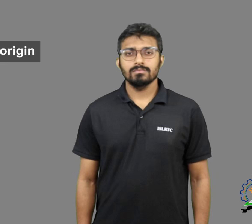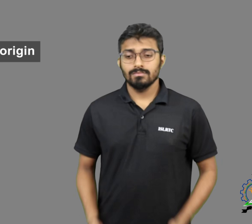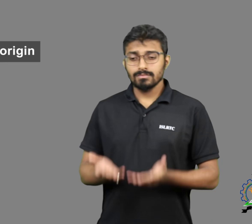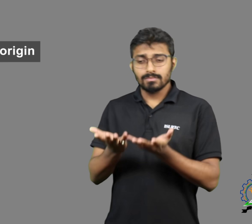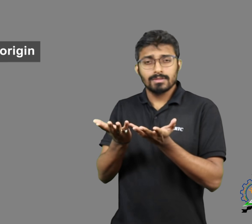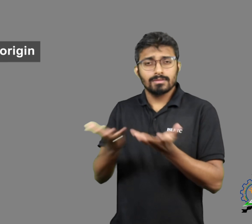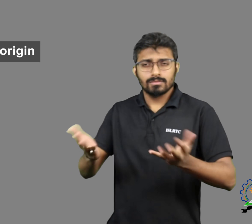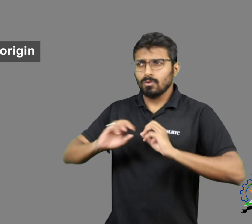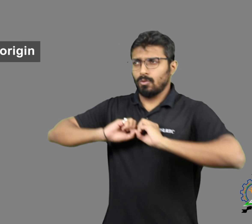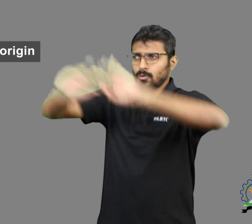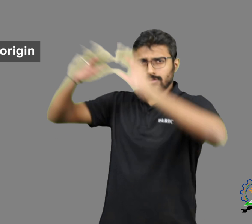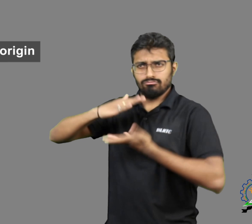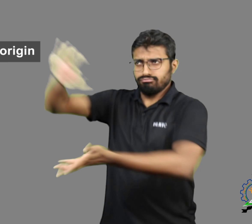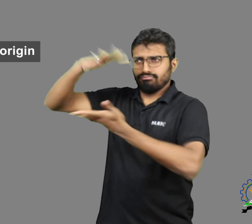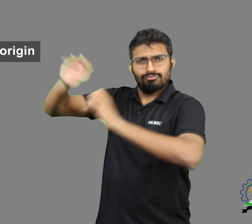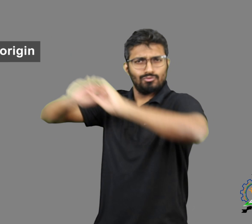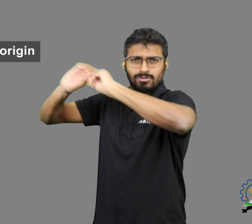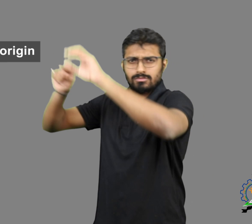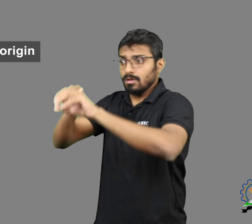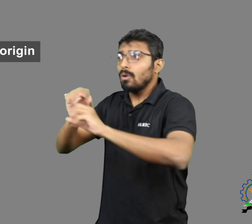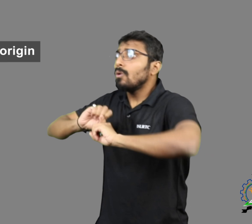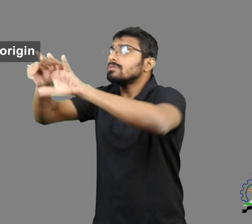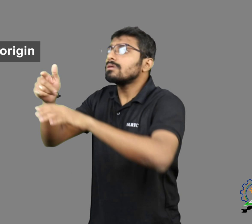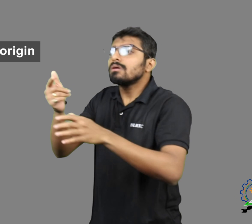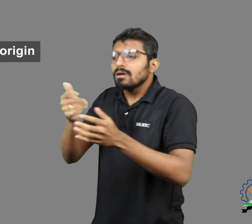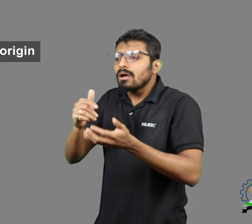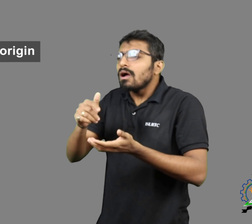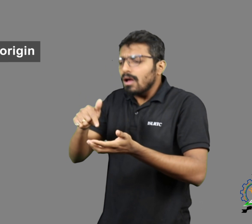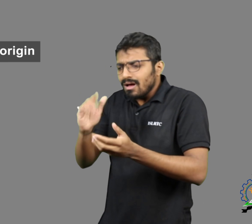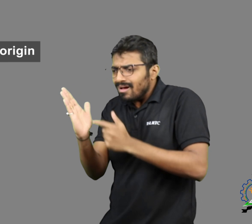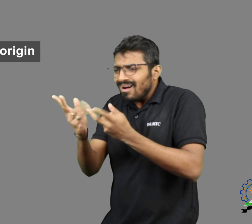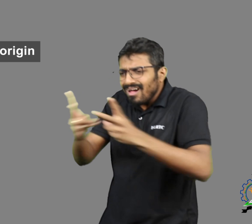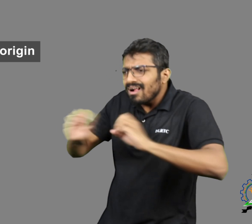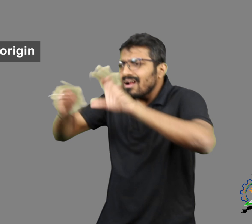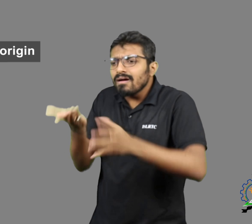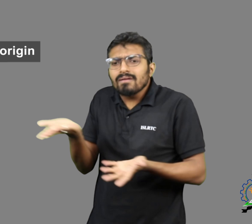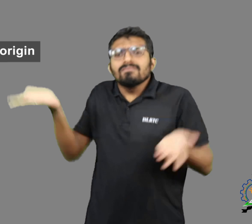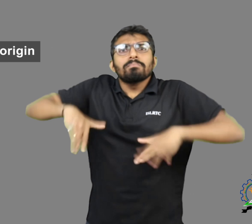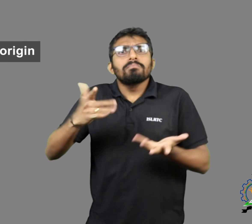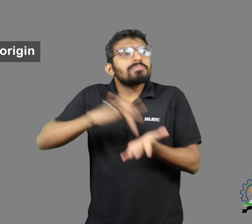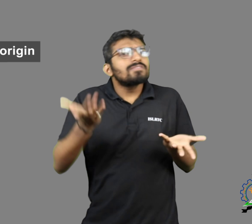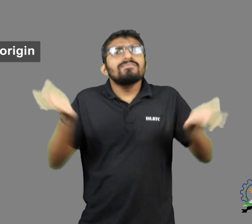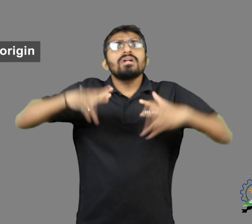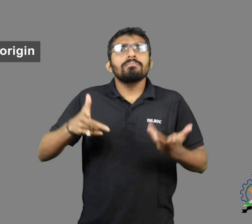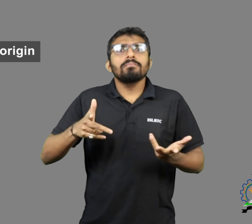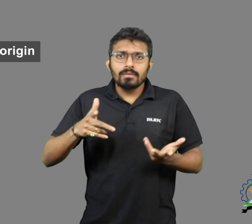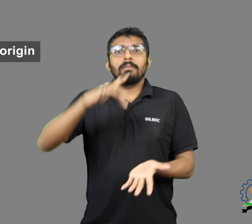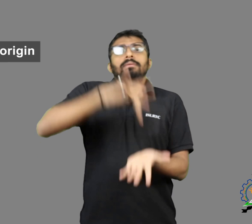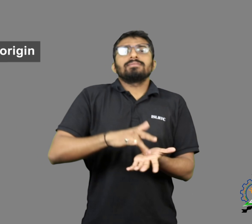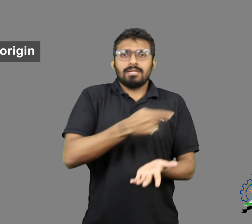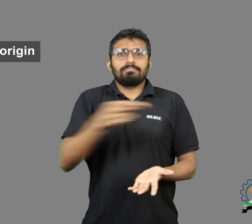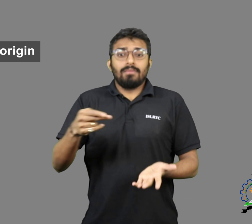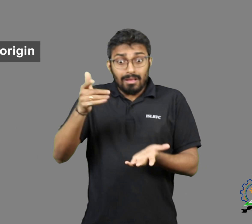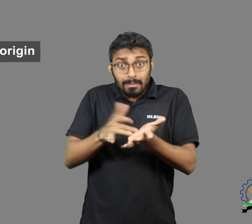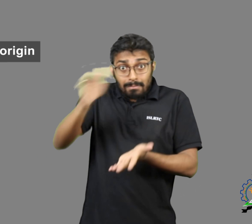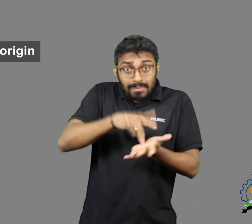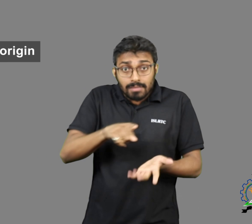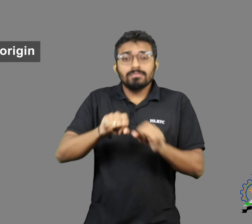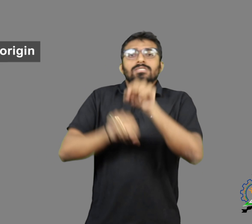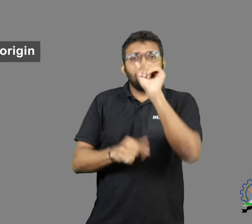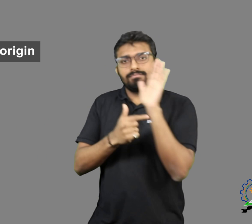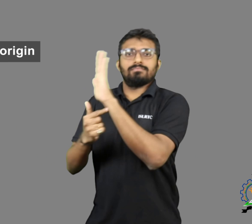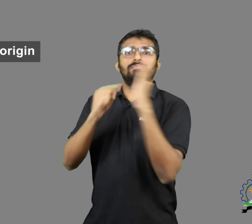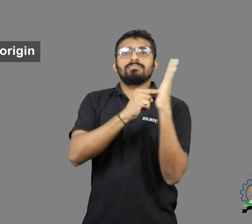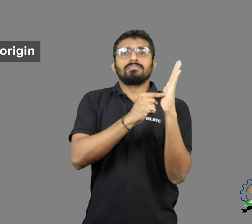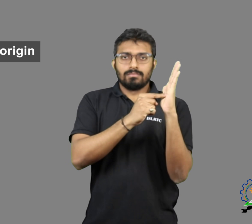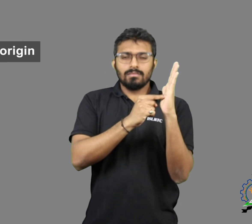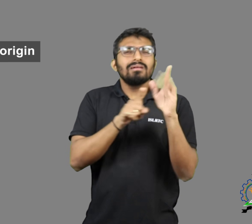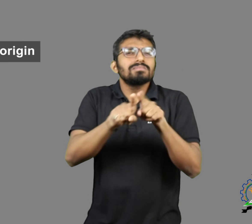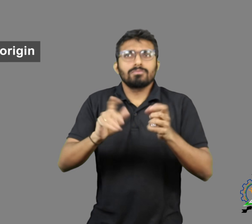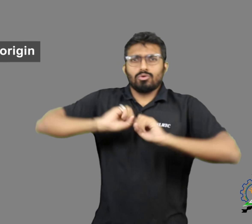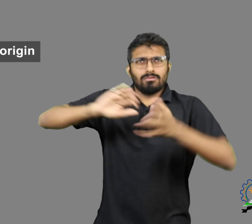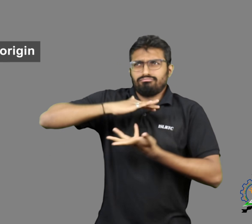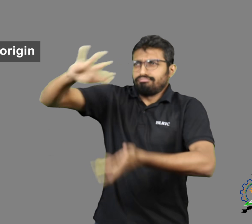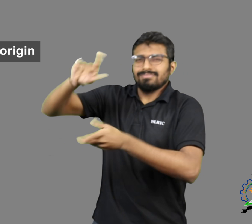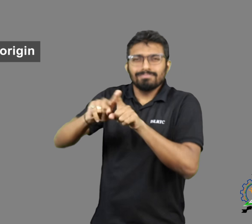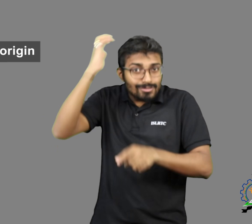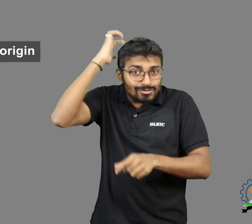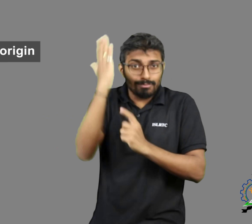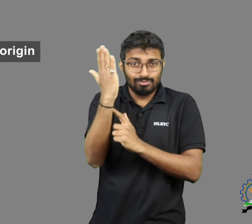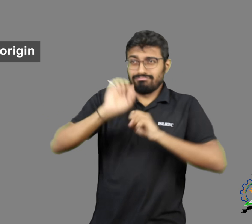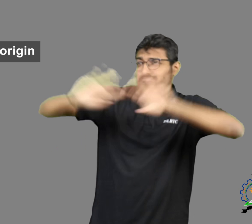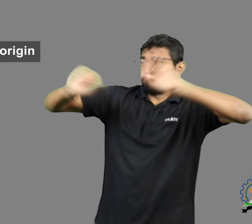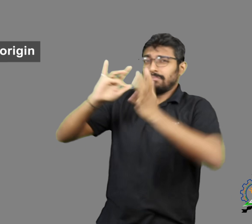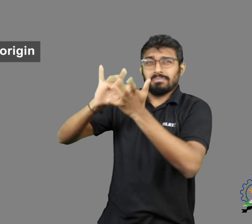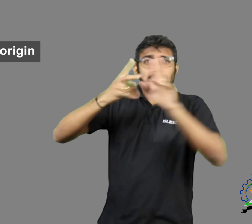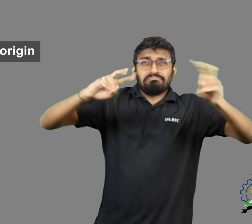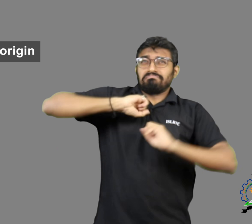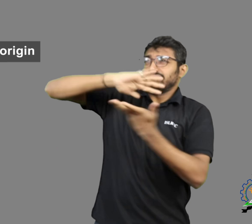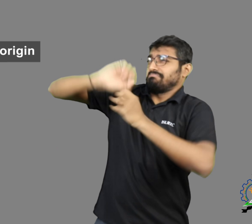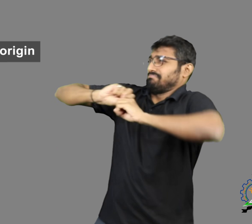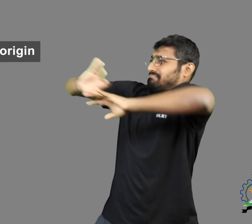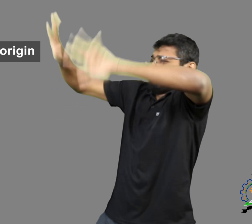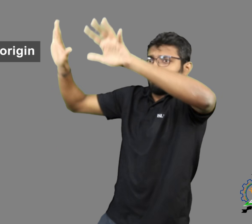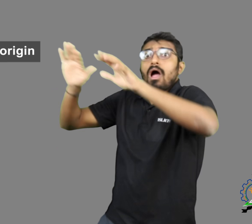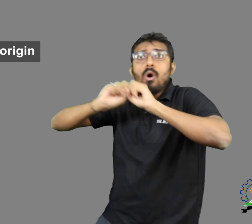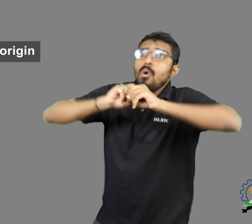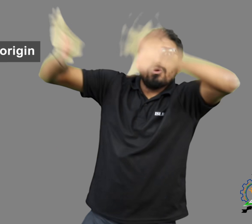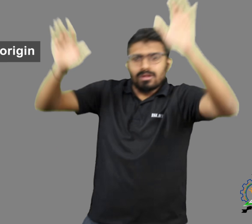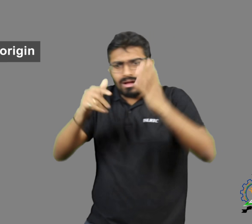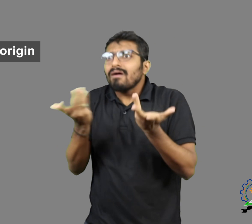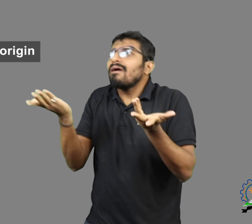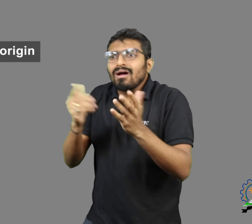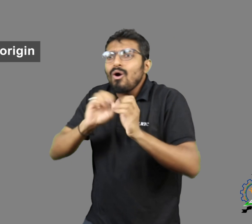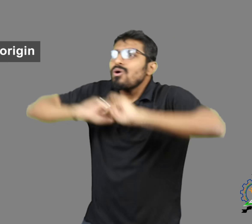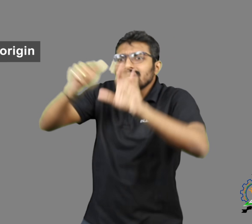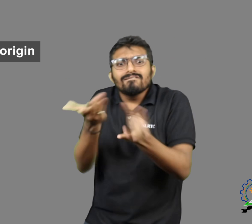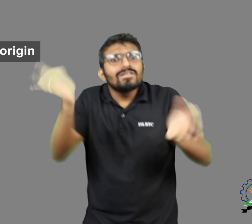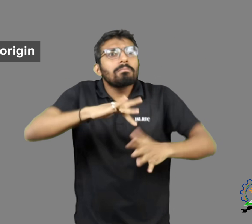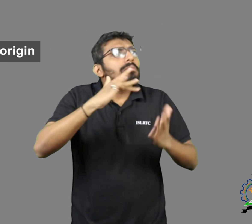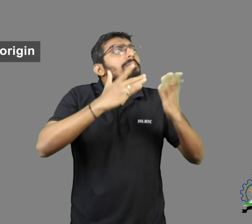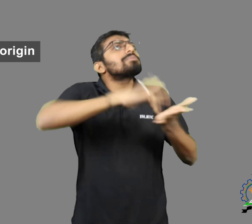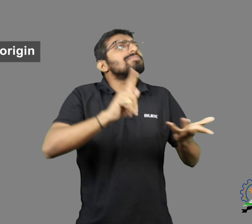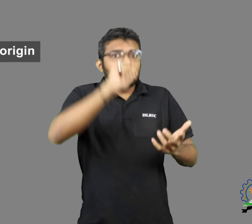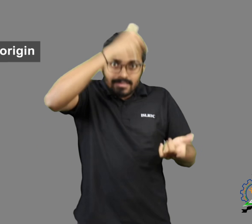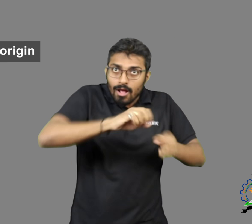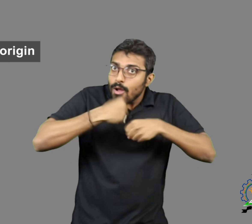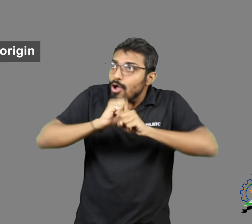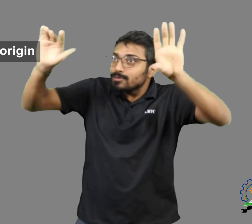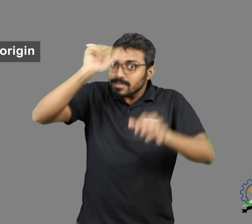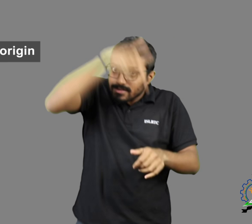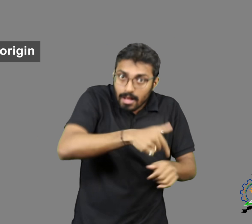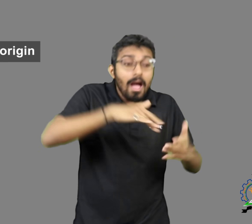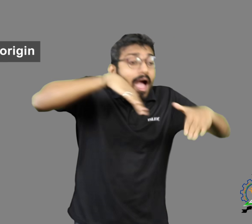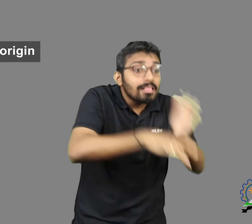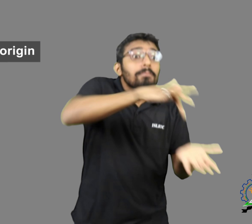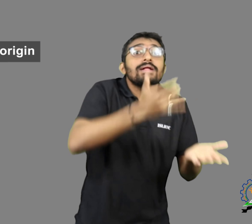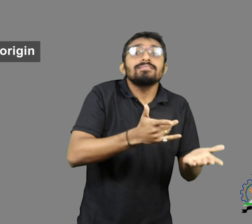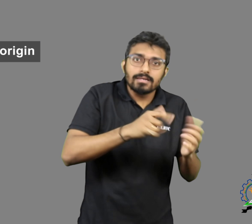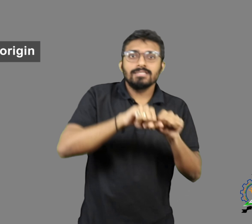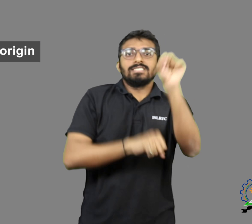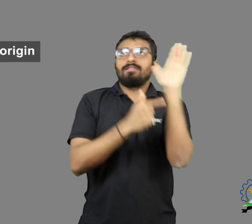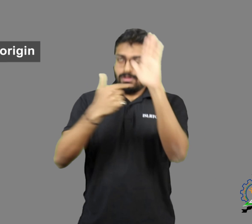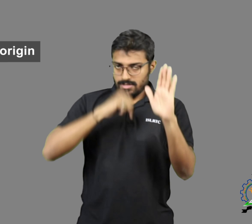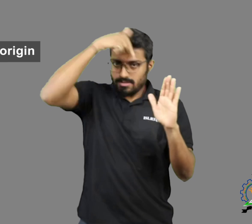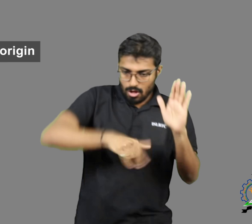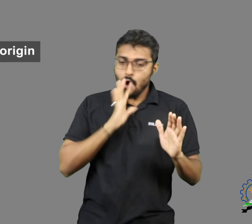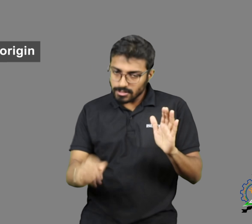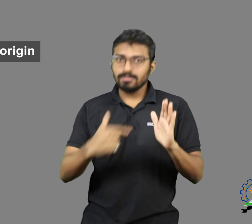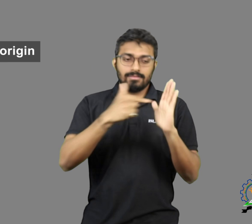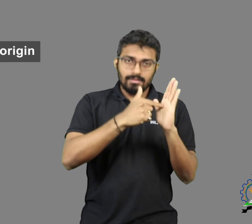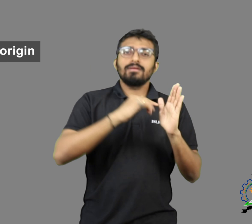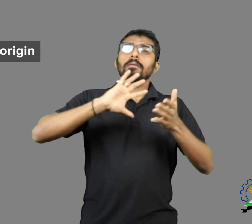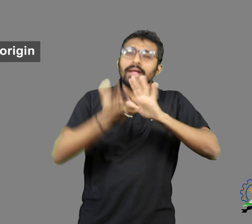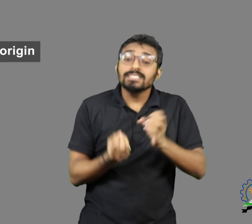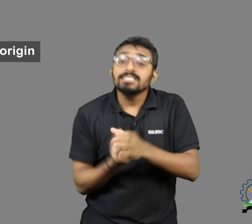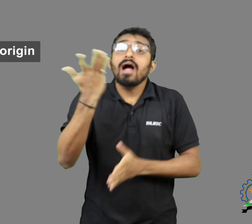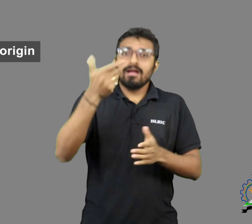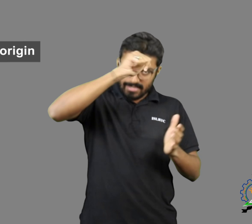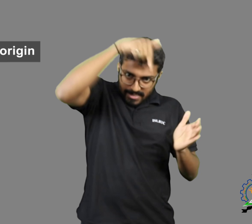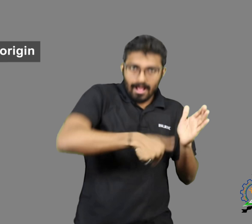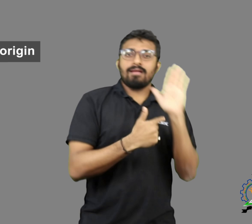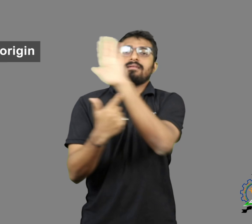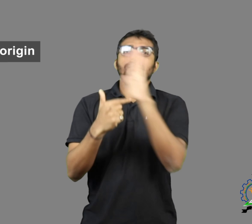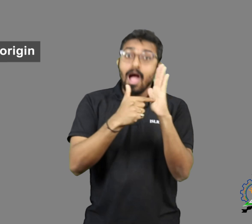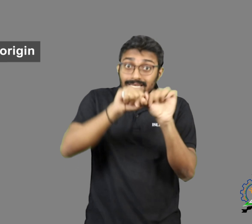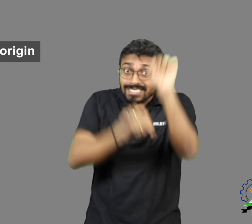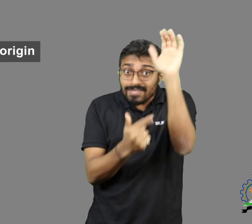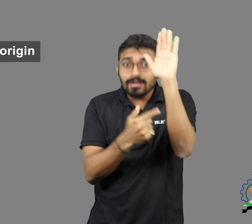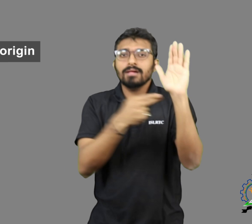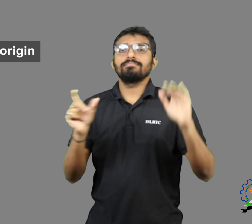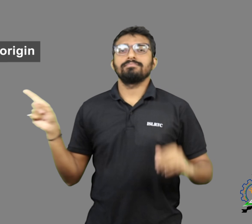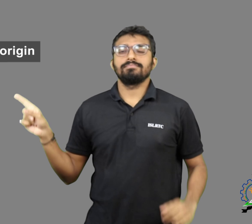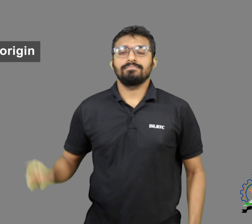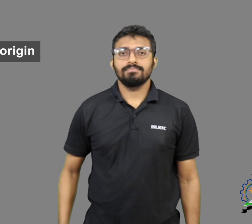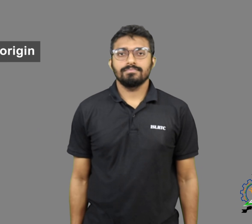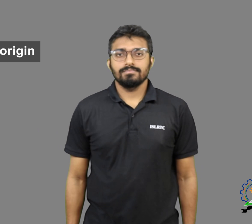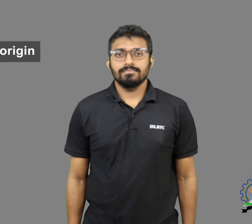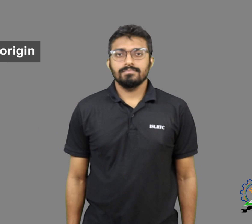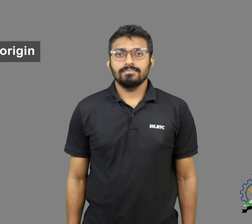Certificate of Origin